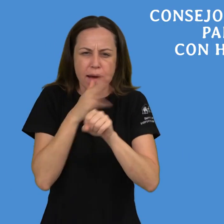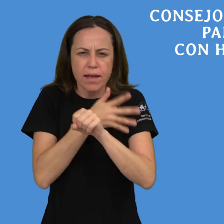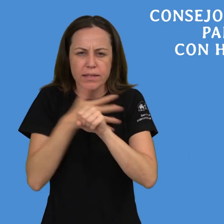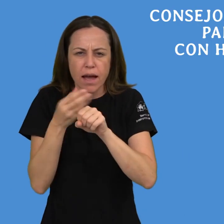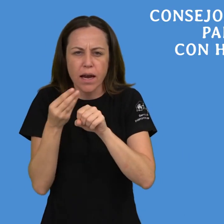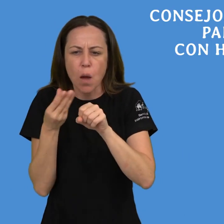sangre